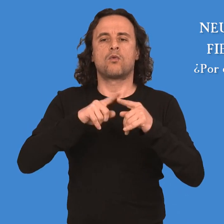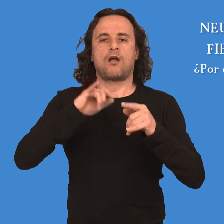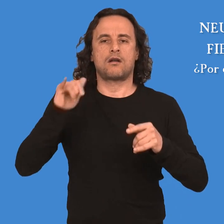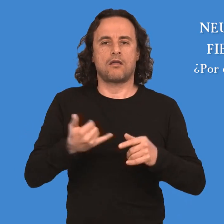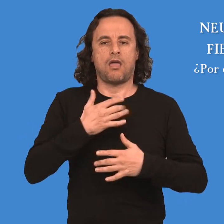cansado